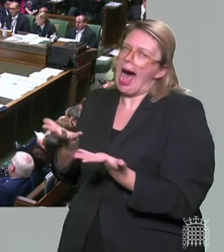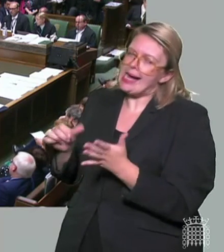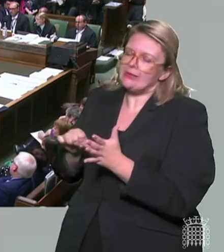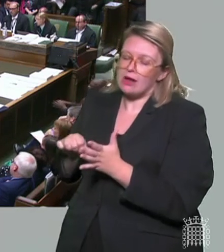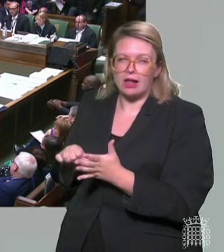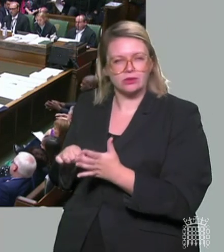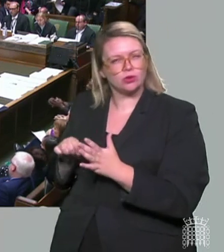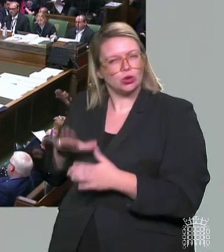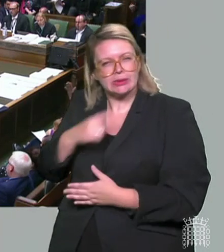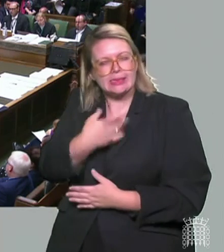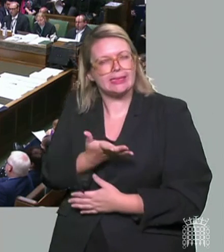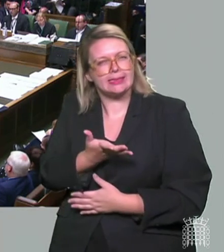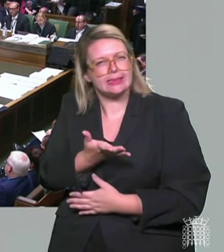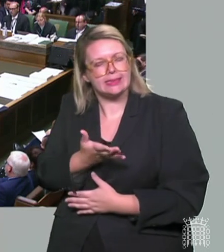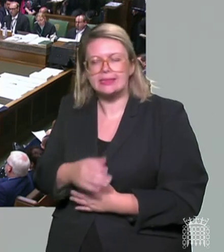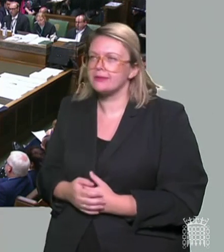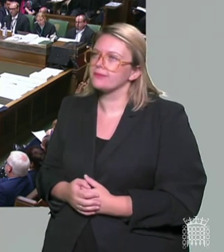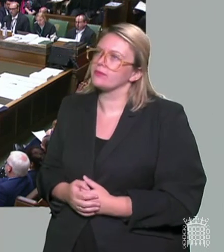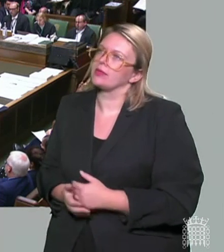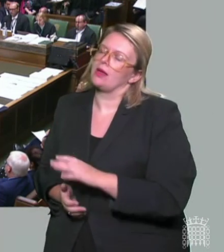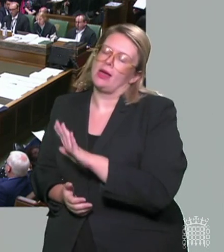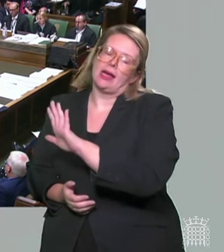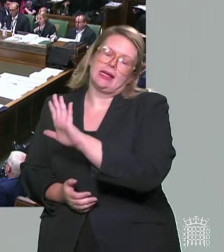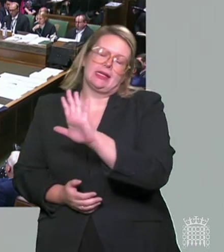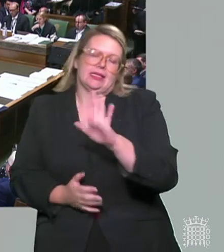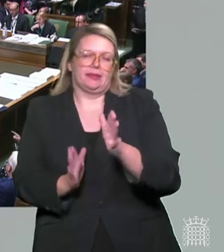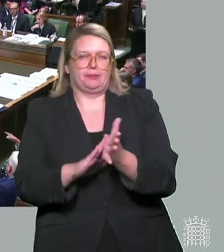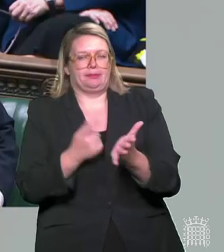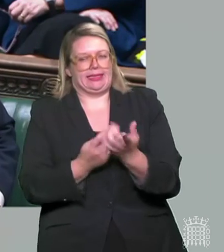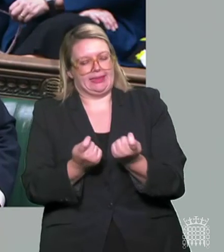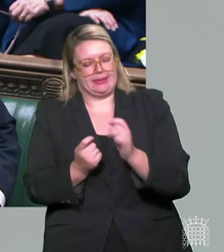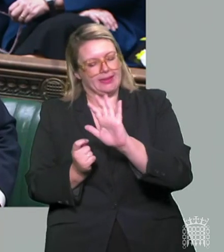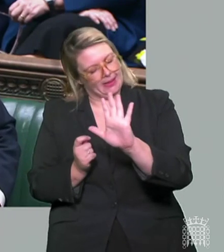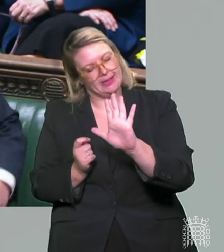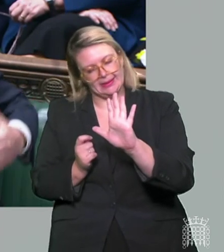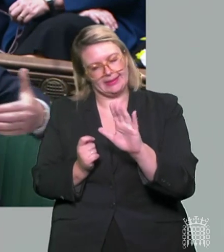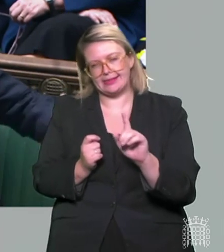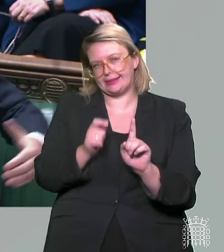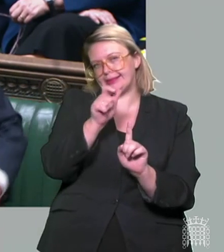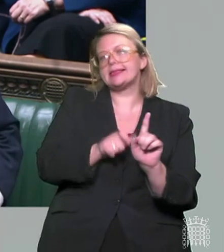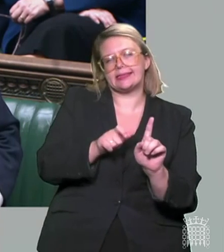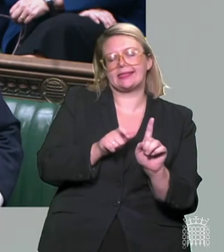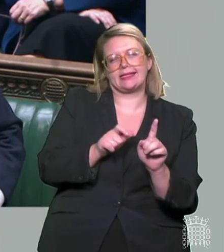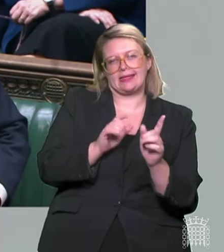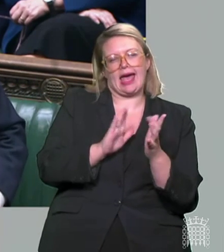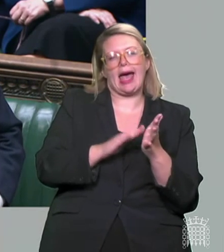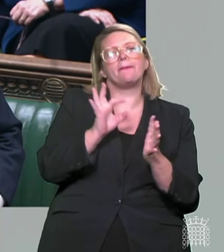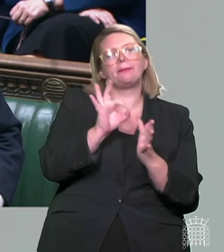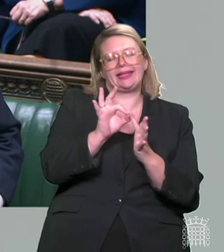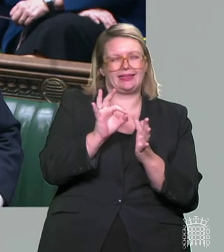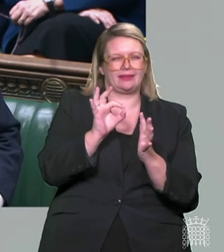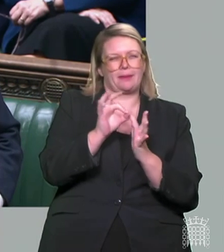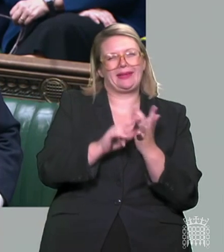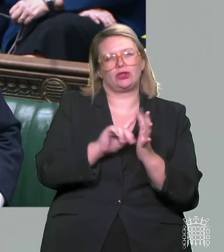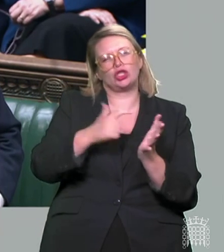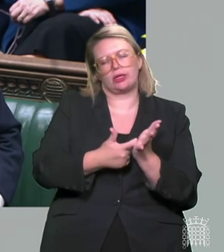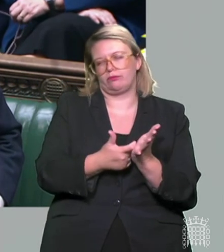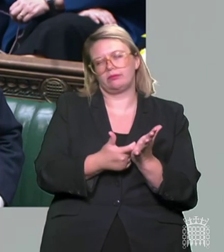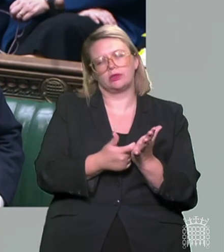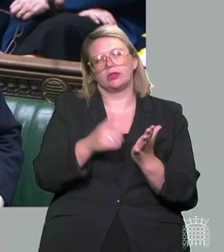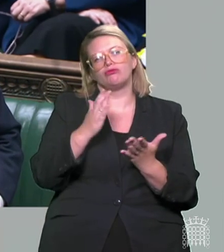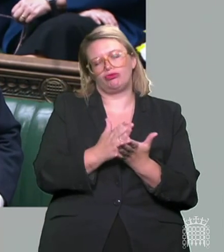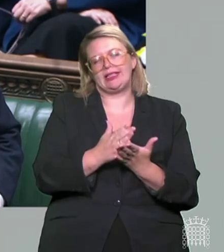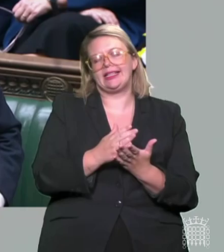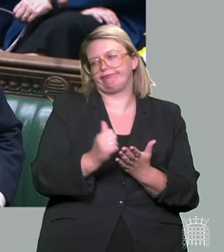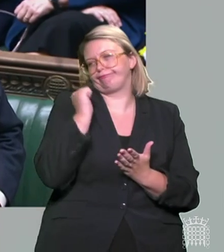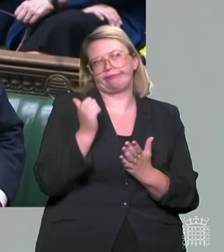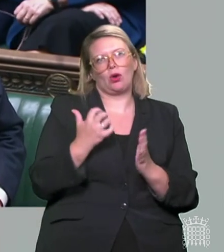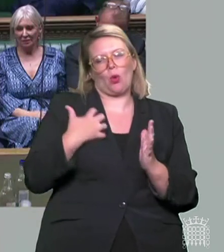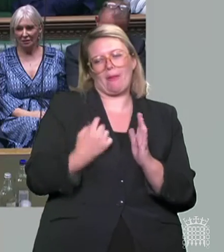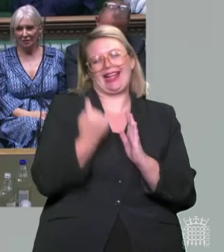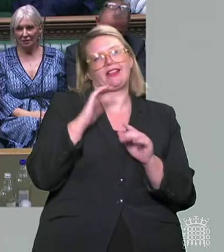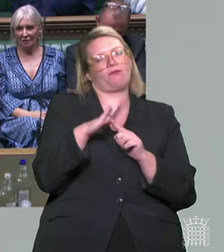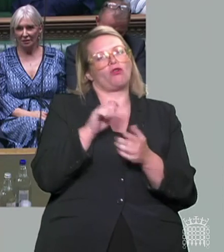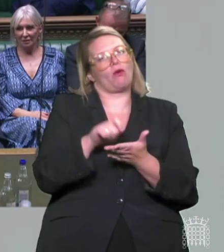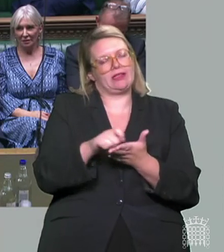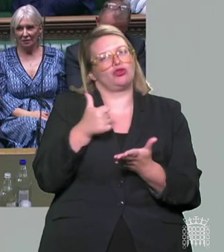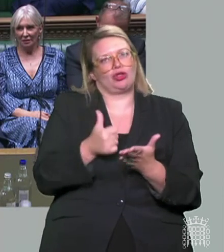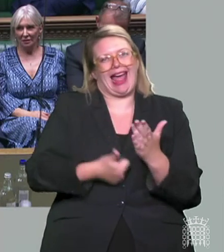I have already said that I regret very much that the right honourable Member for Tamworth continued to hold office after the complaint was made against him in the Foreign Office.